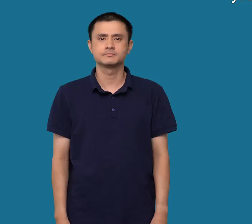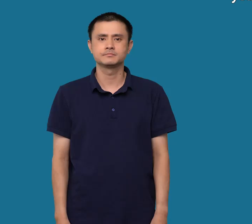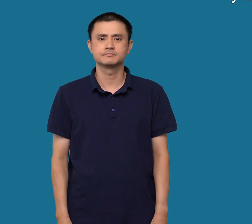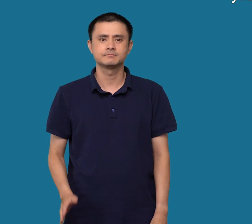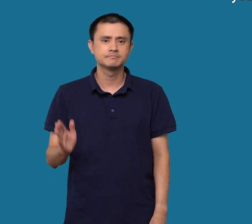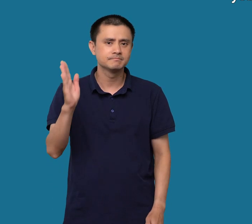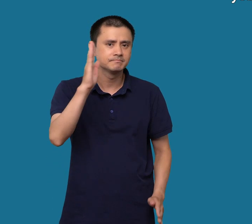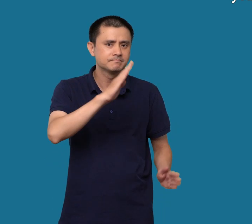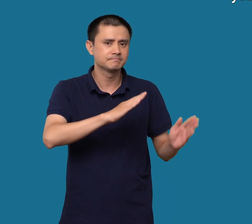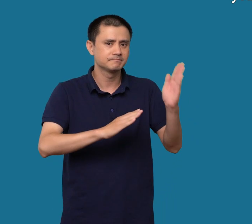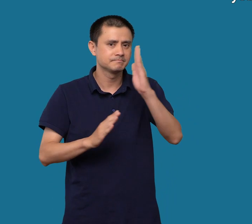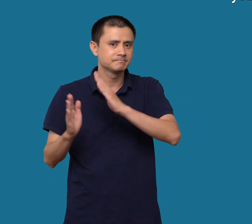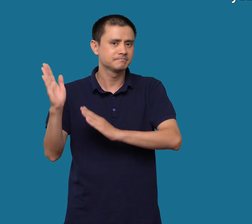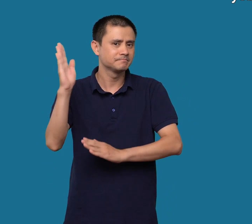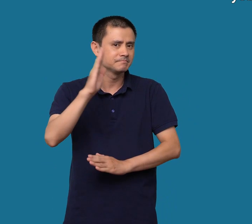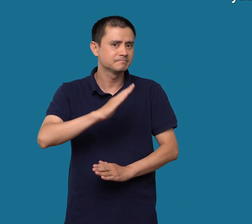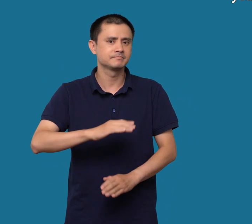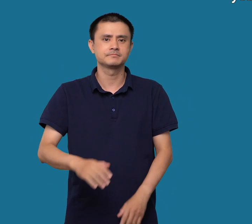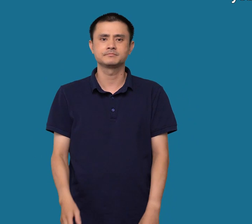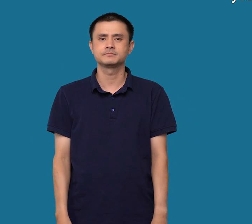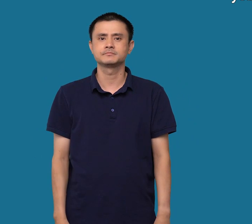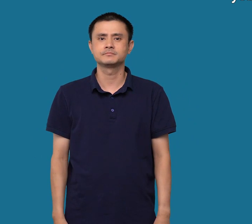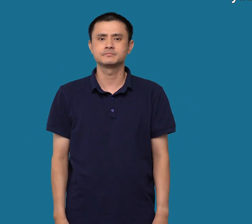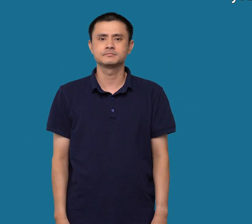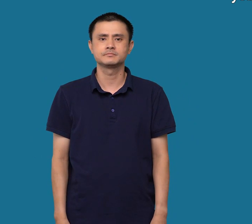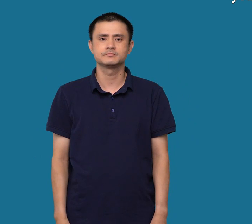yêu mến (yêu quí)